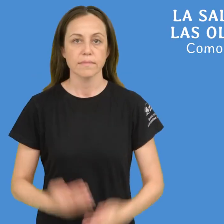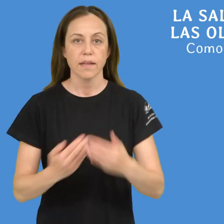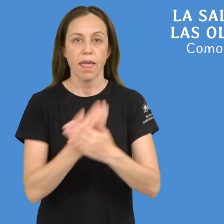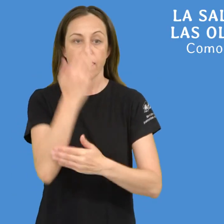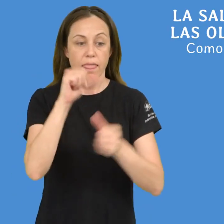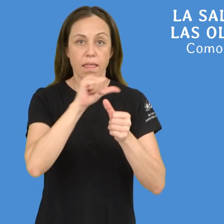día